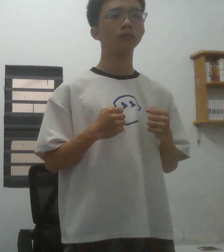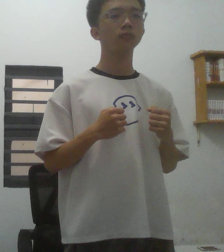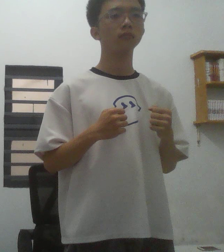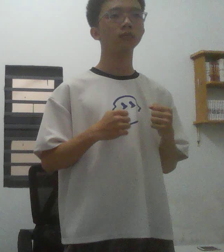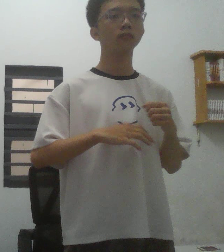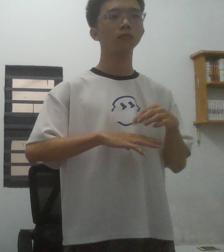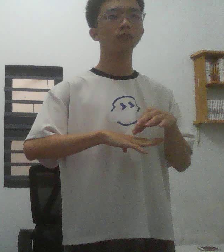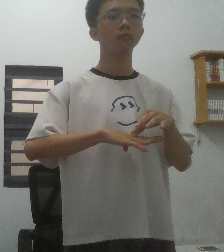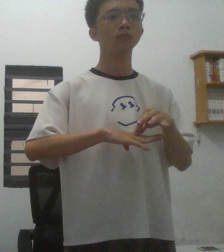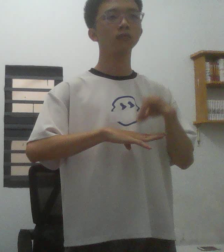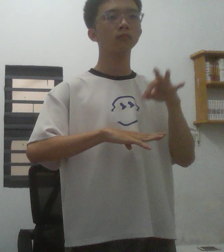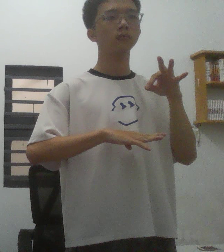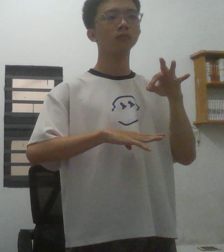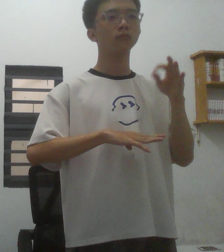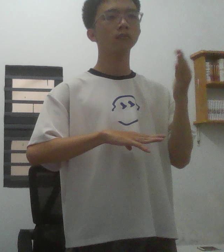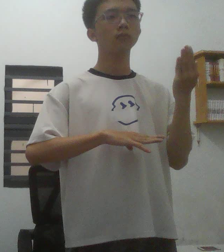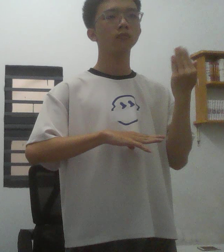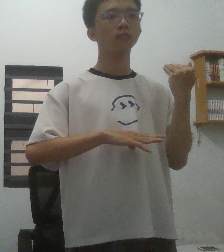tuan truoc